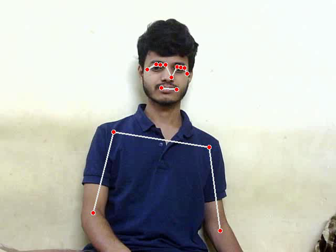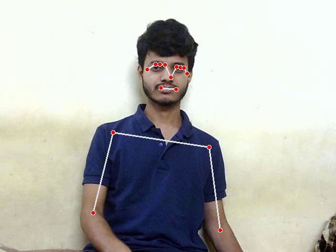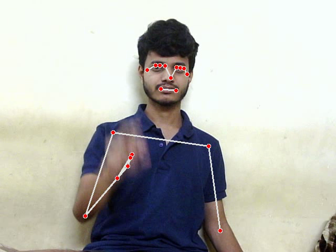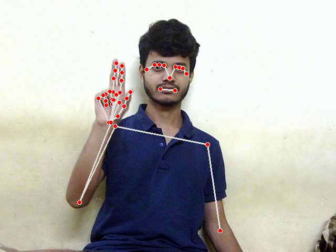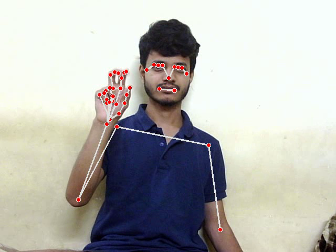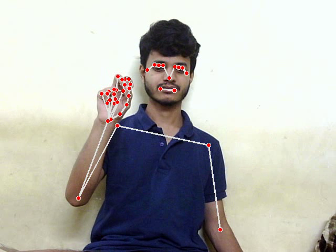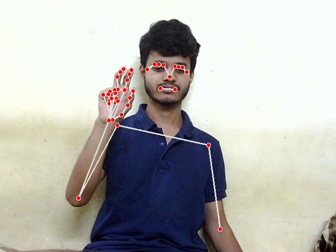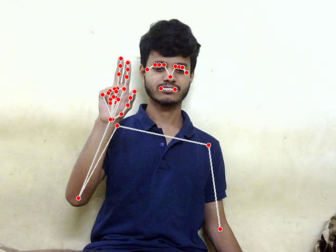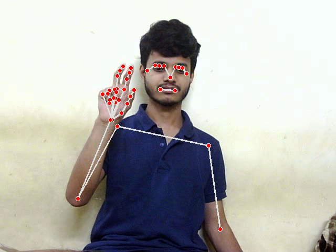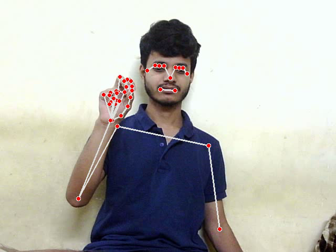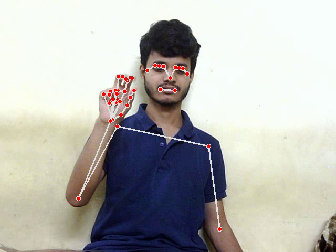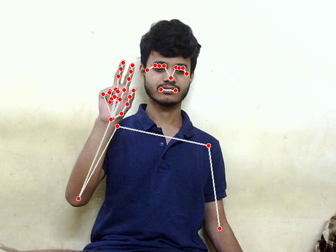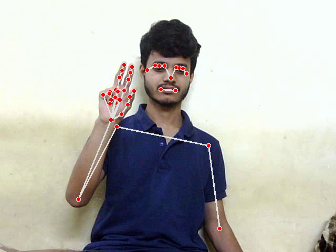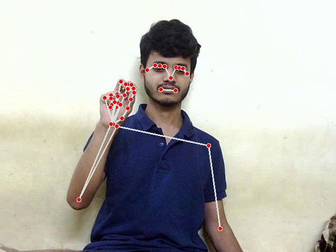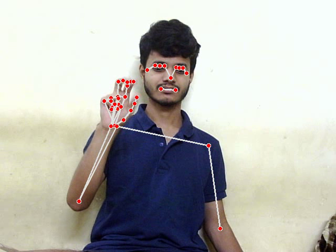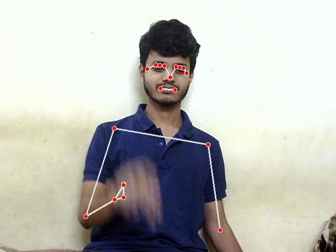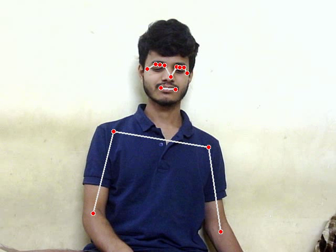no